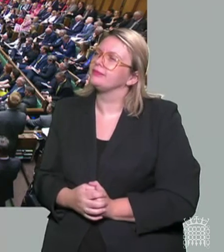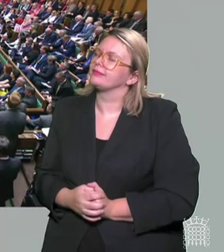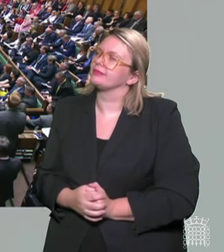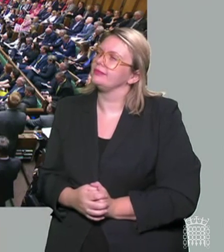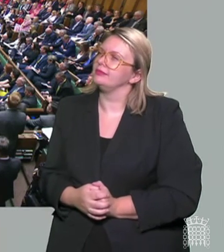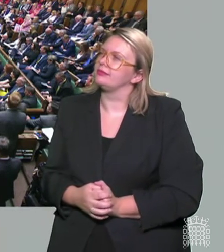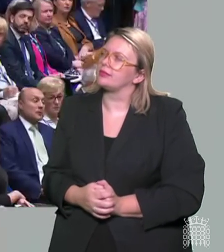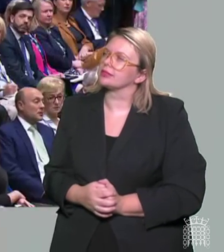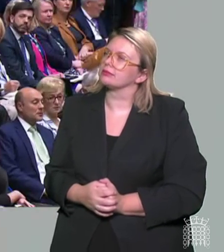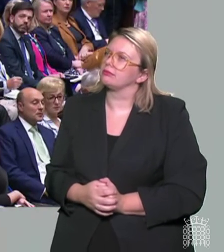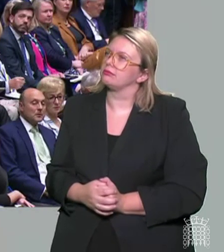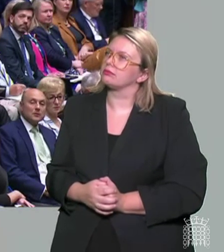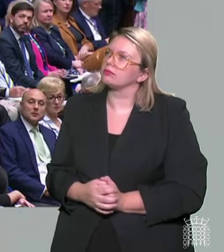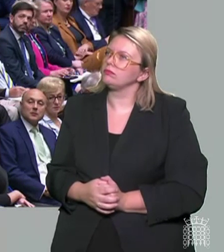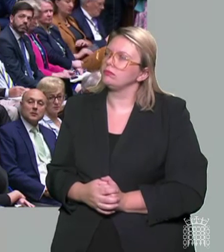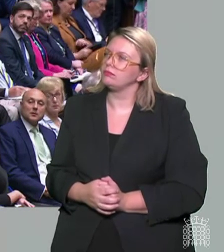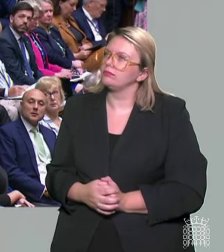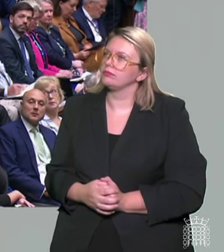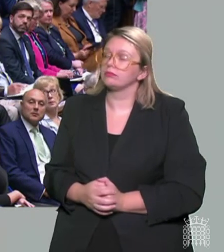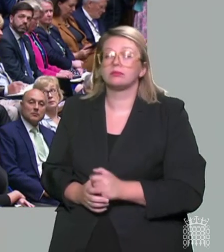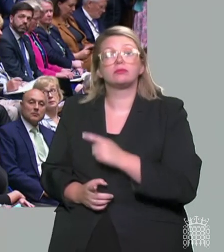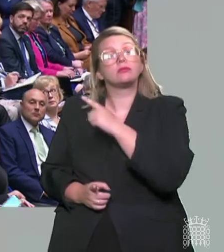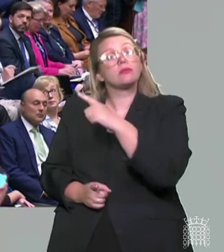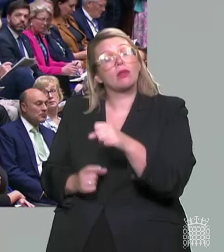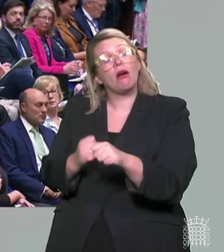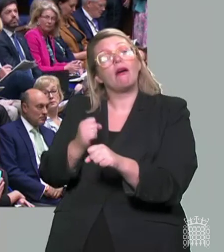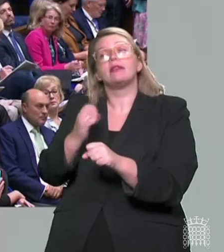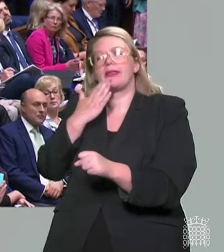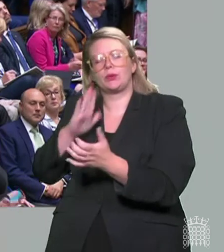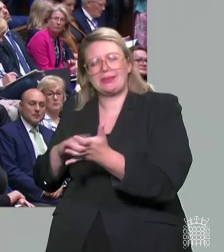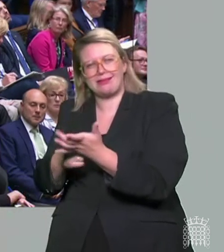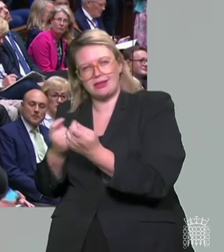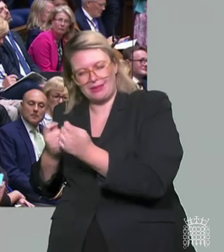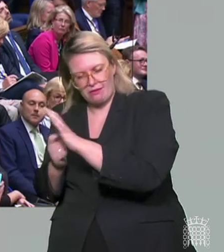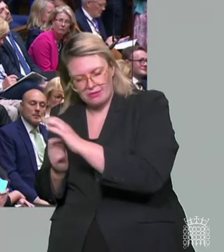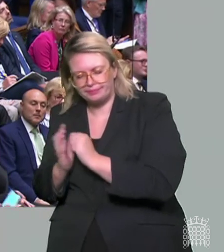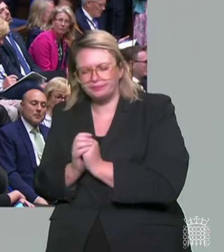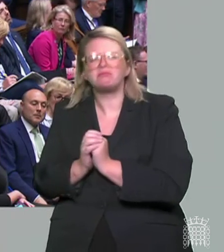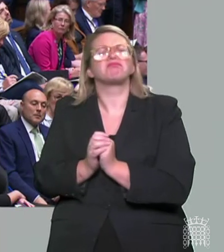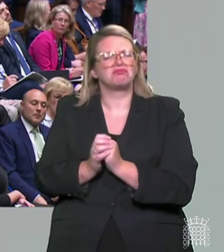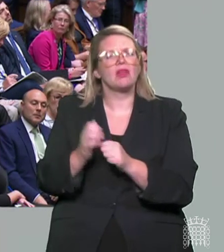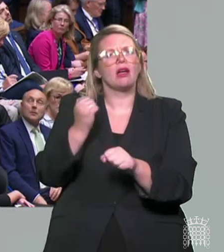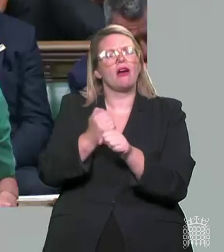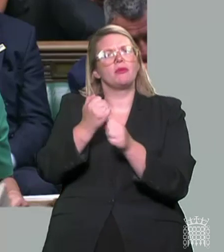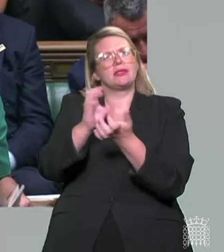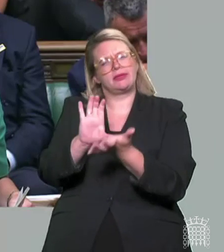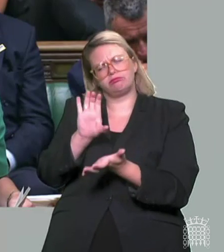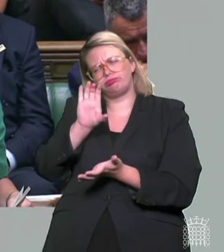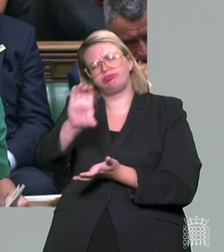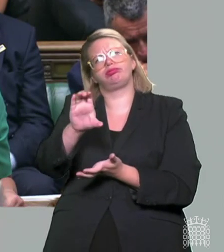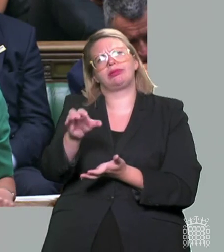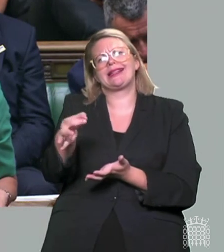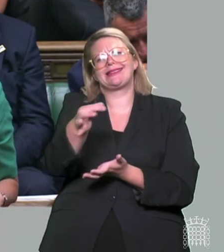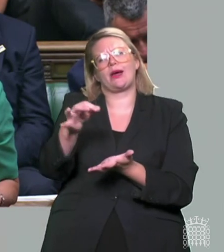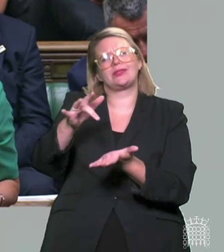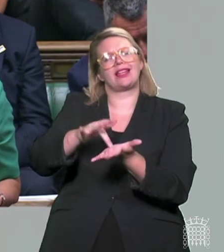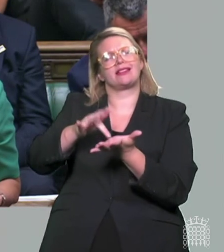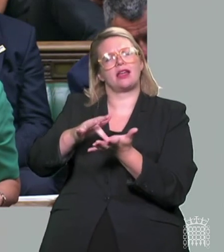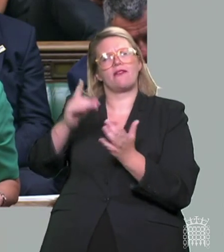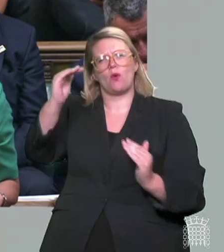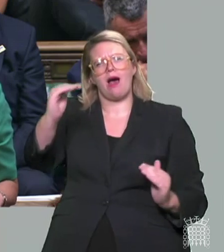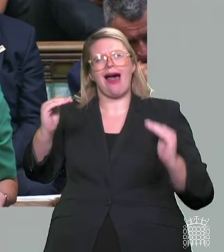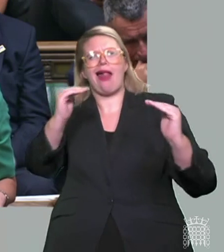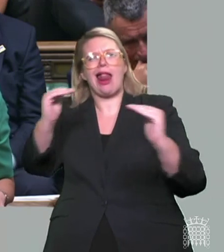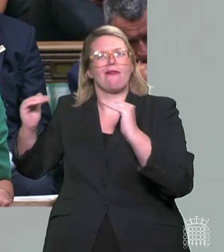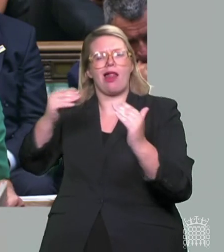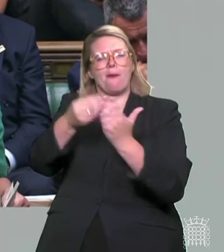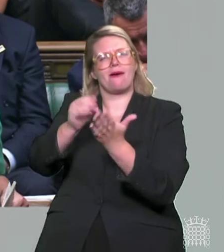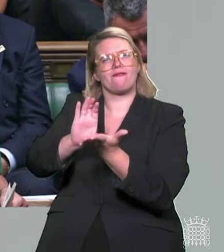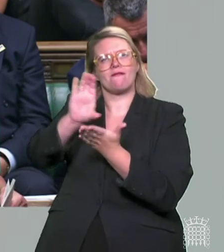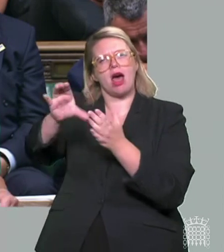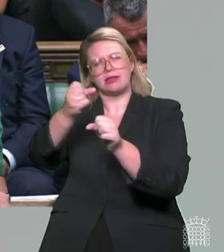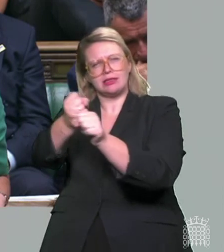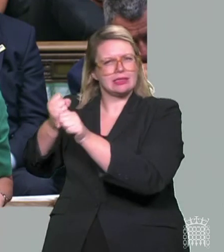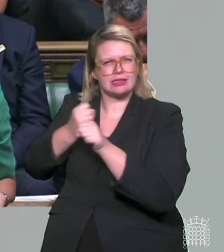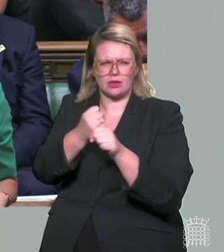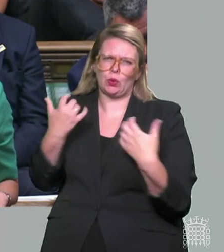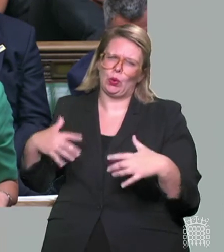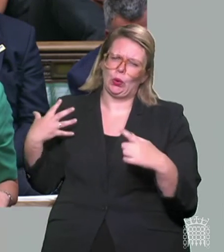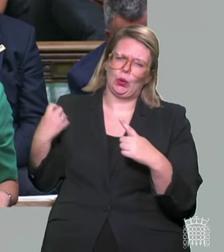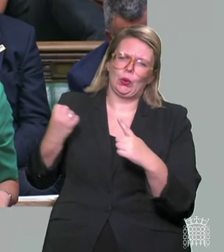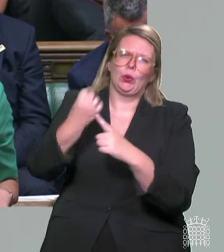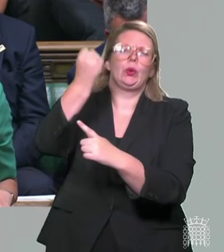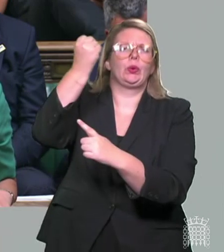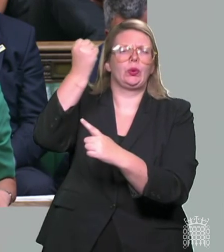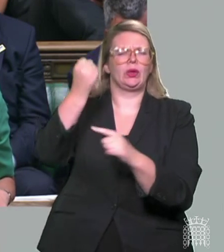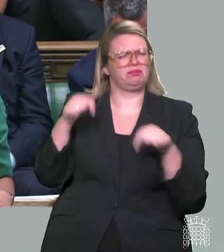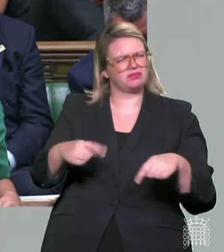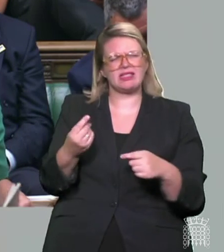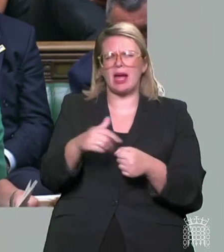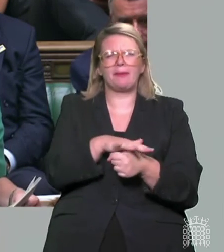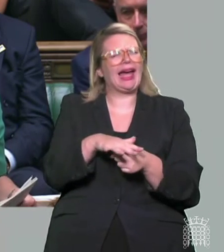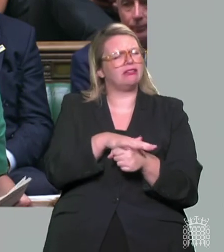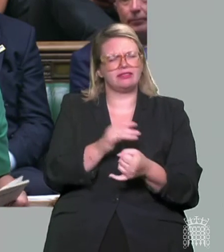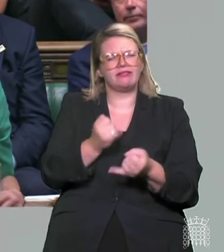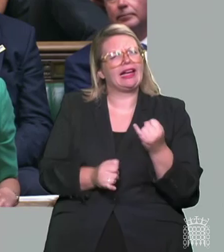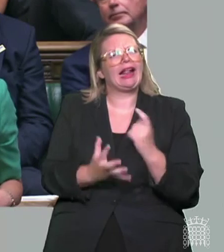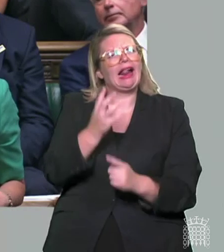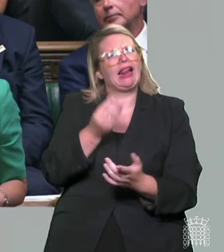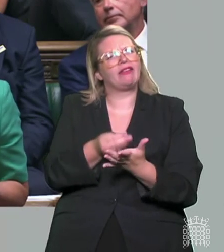8. The Government’s town centre levelling-up funds have been very successful around the country, but a few town centres, such as Waterlooville in Meon Valley, are in desperate straits and have not managed to get a scheme into the current round of funding.